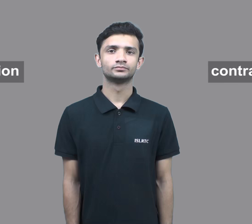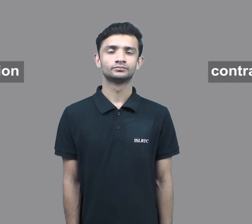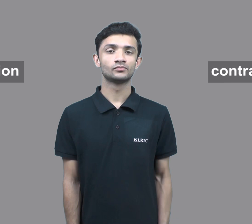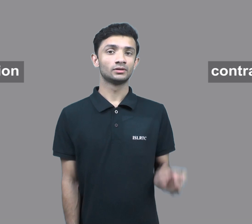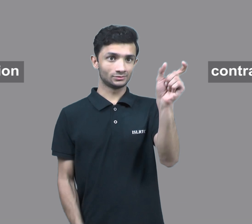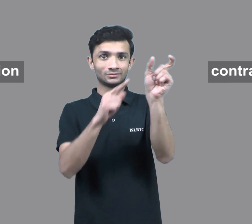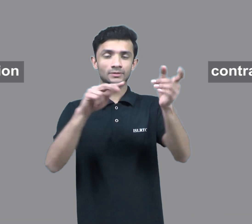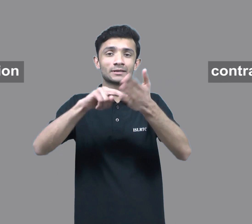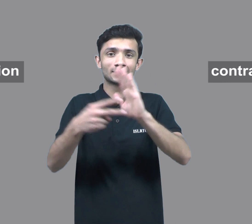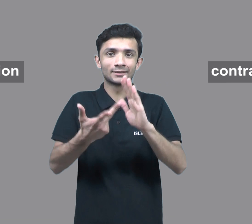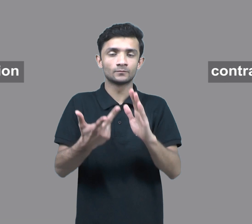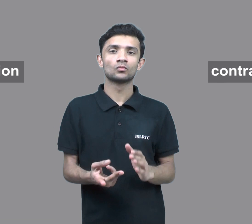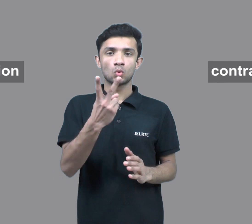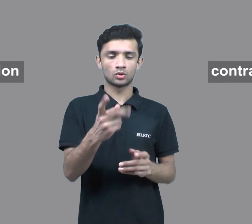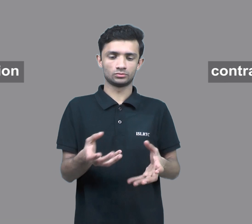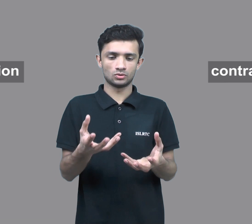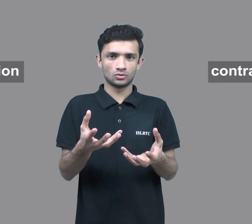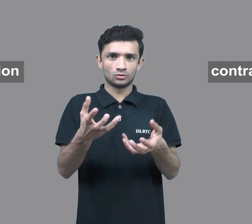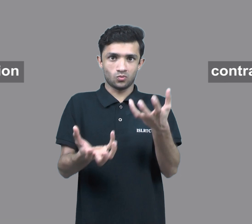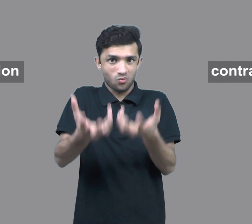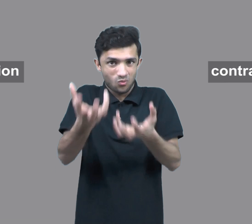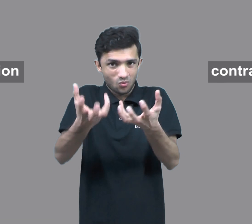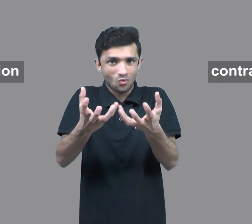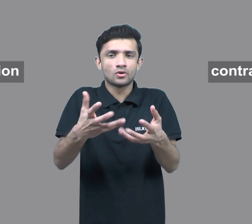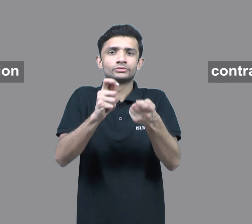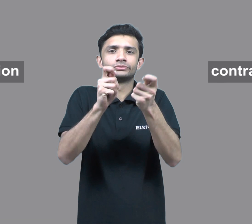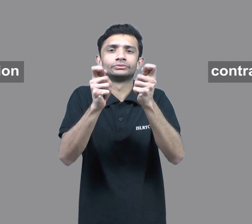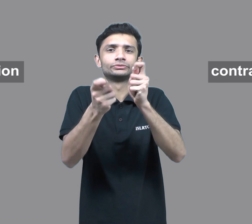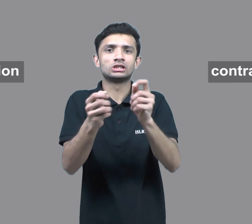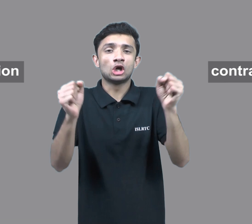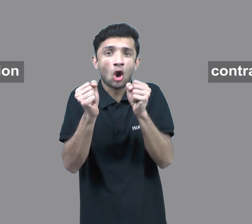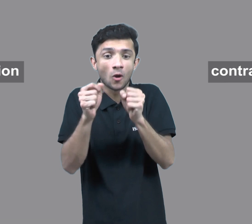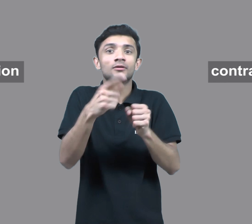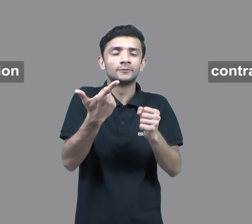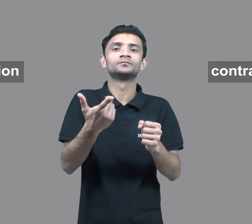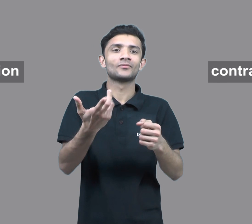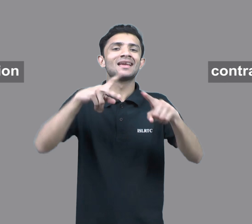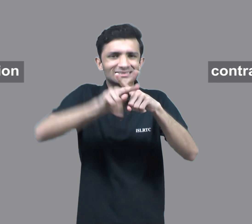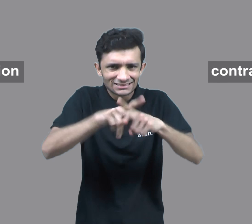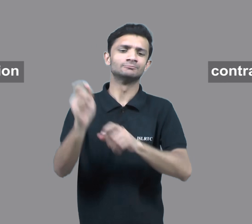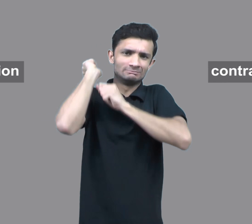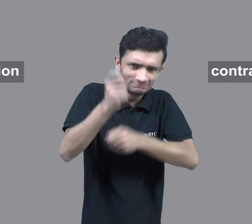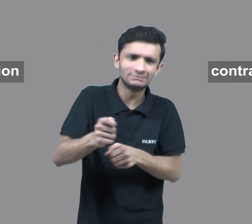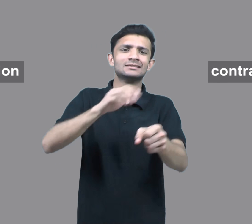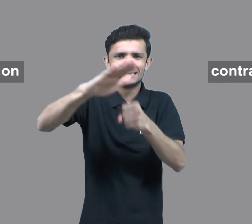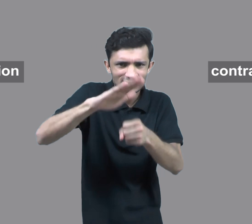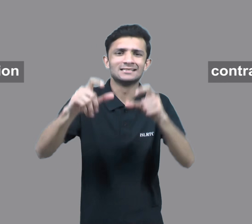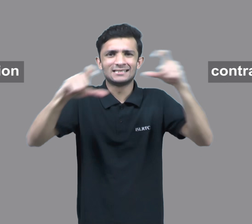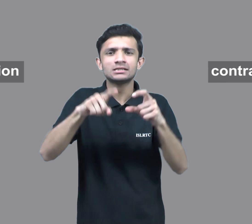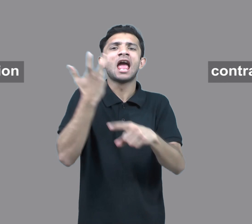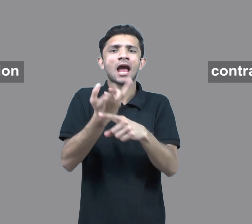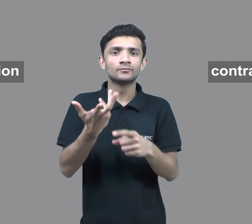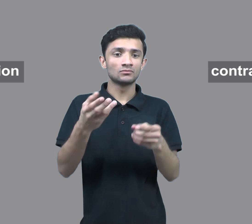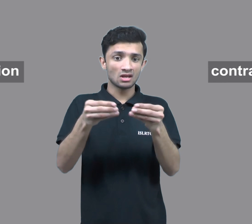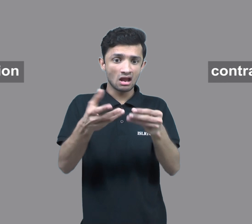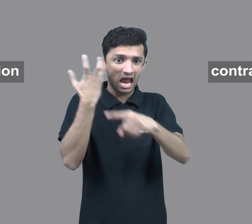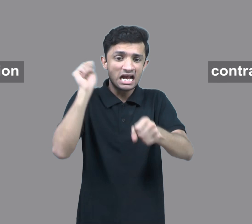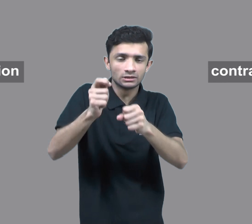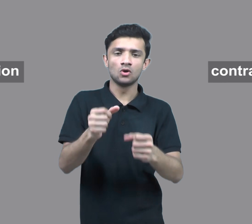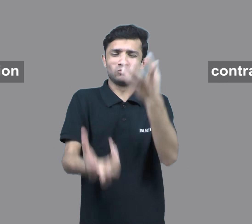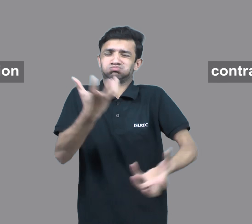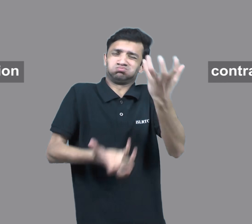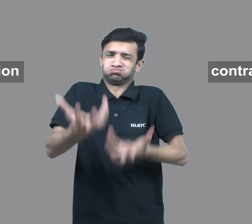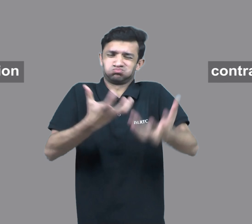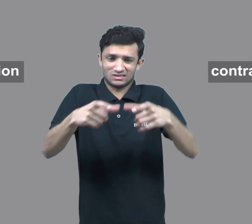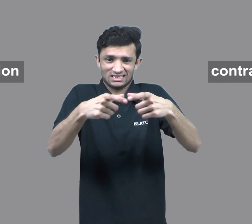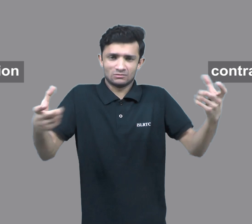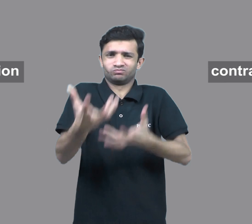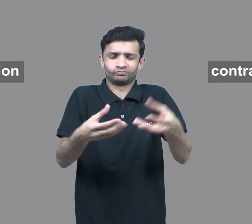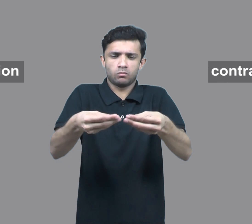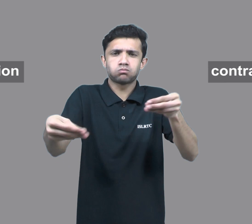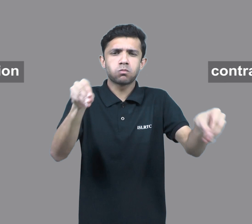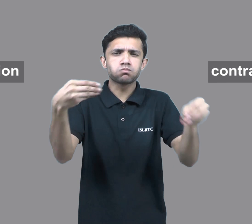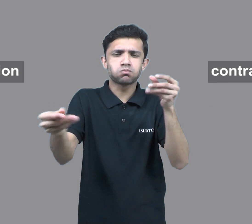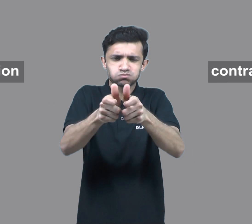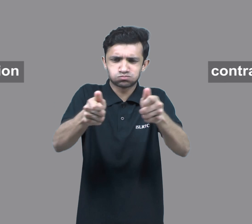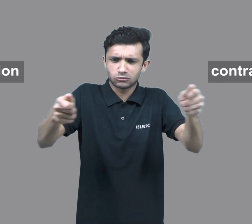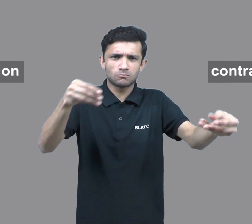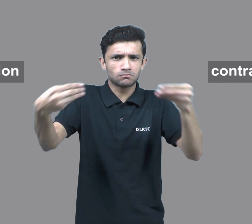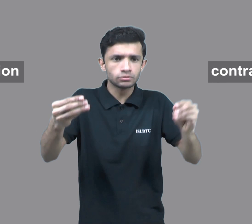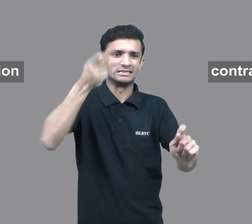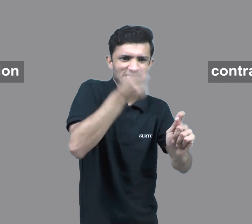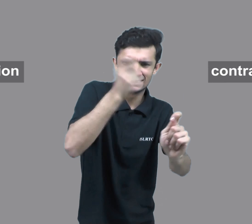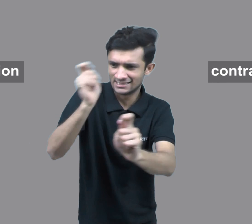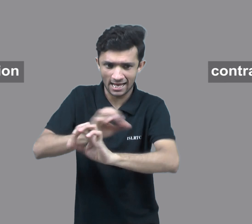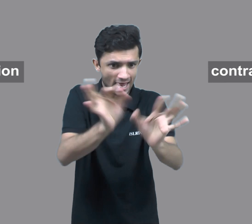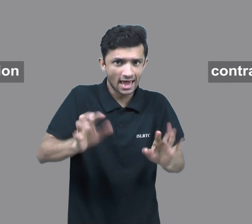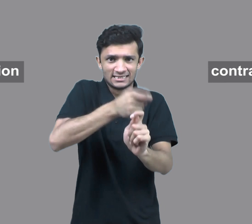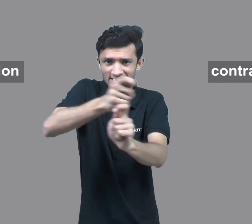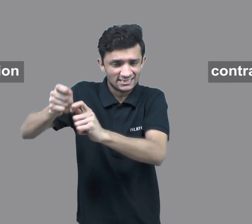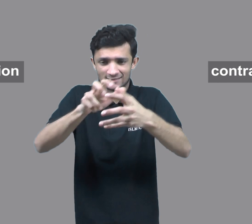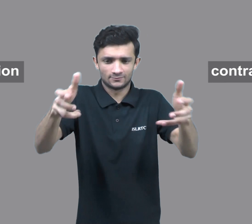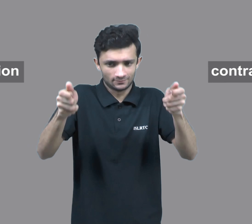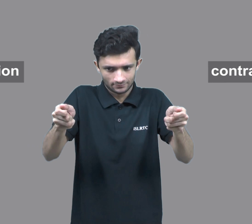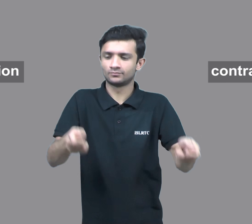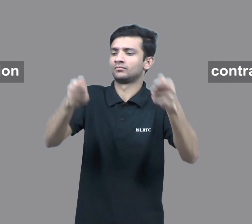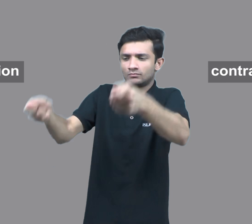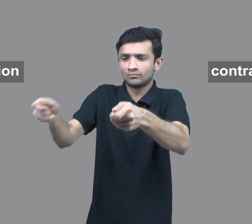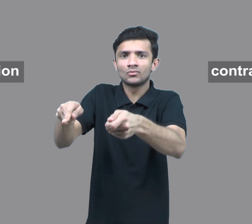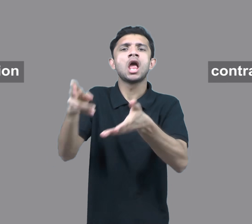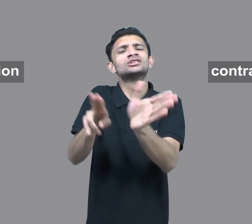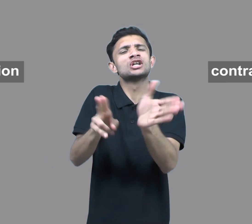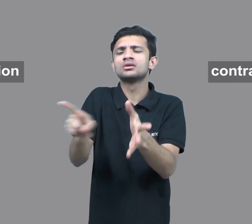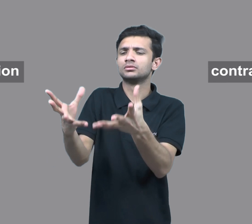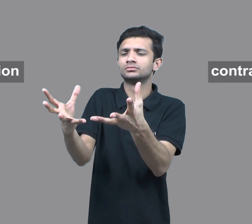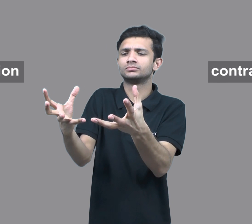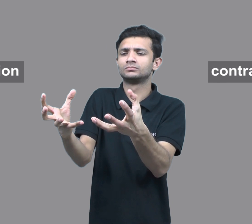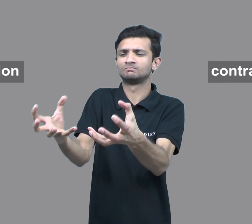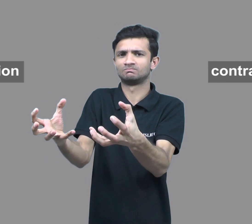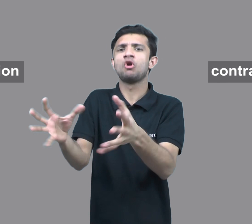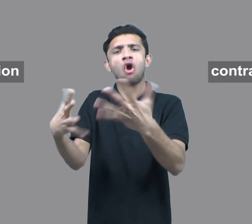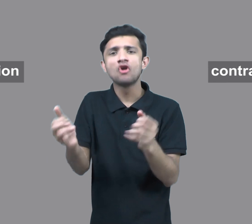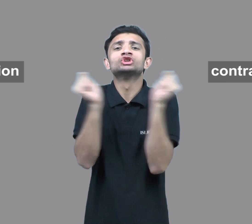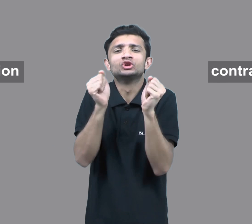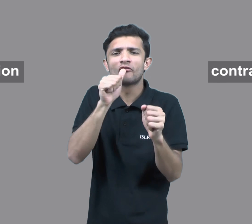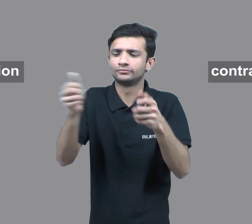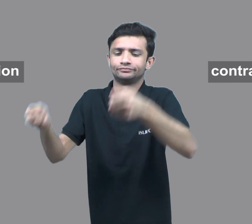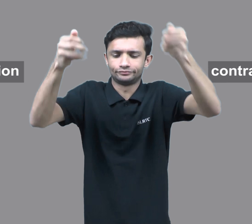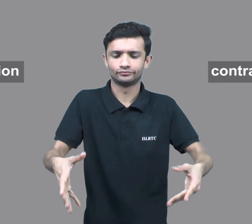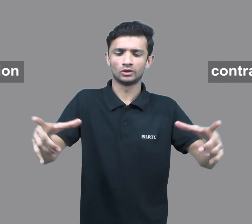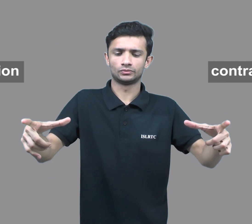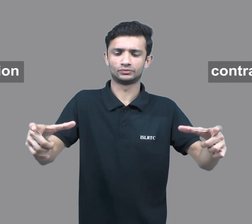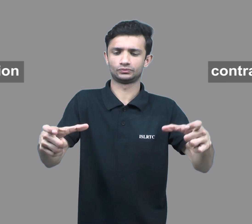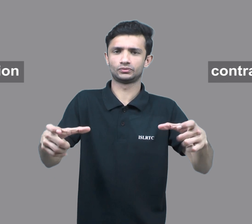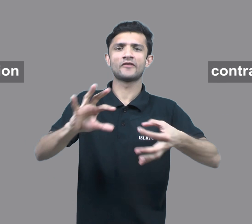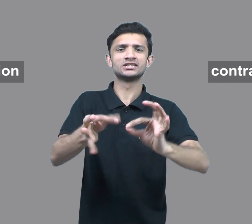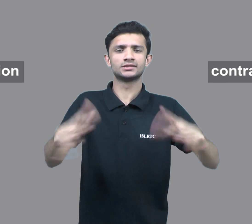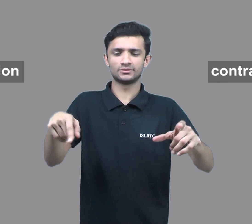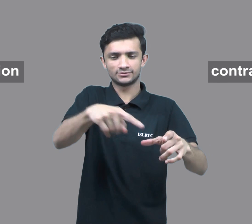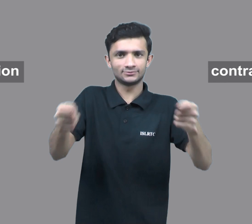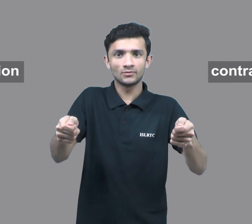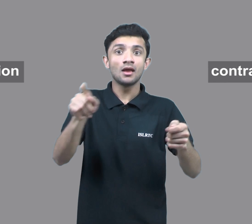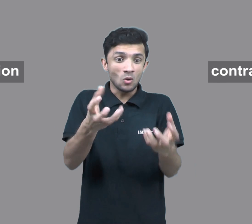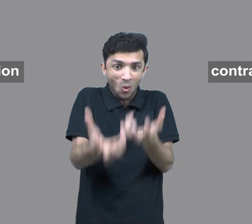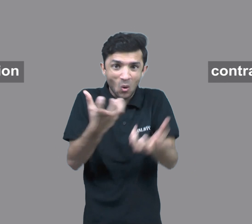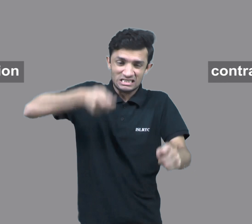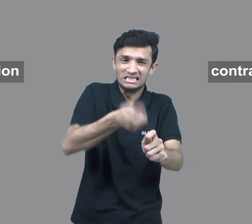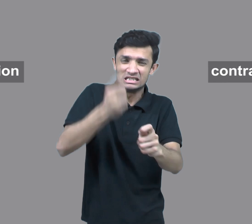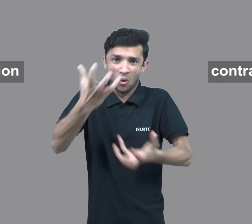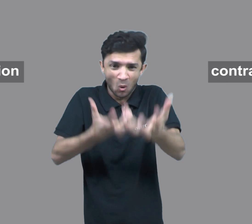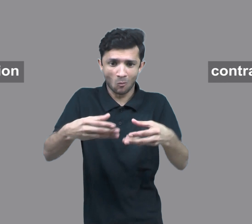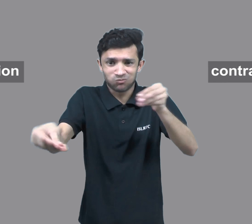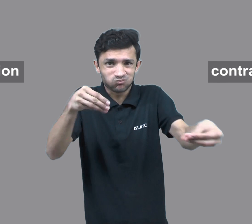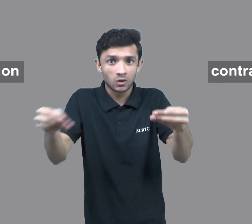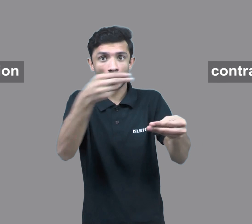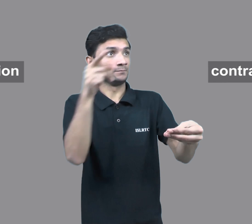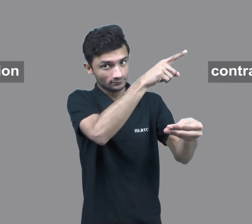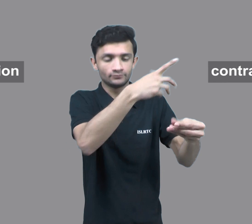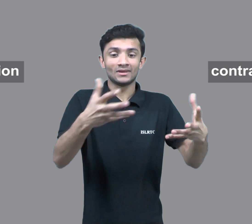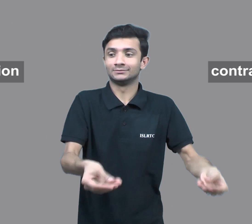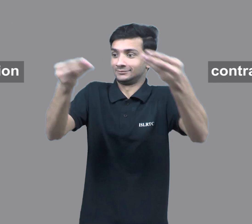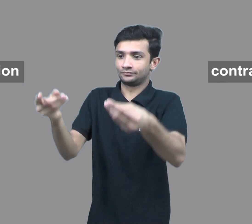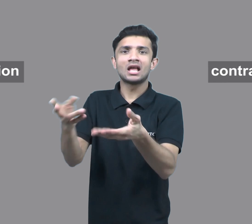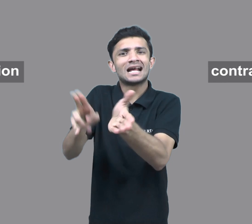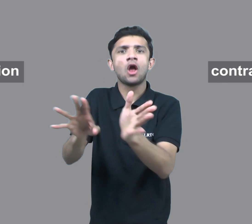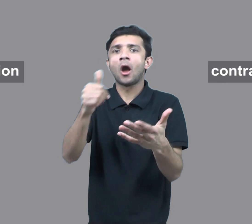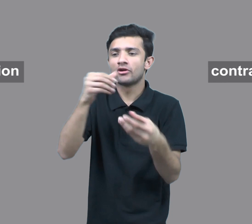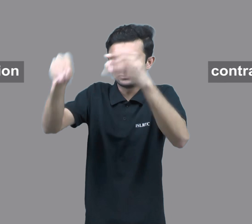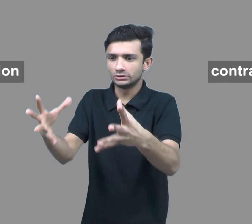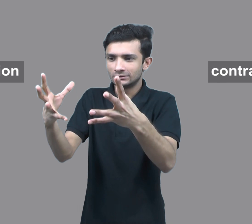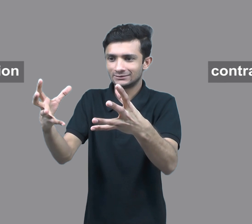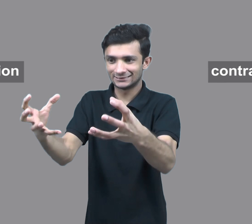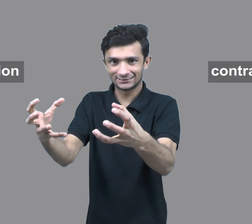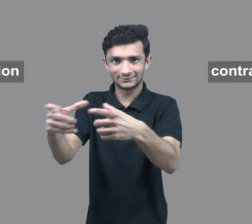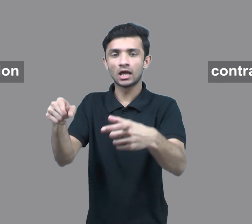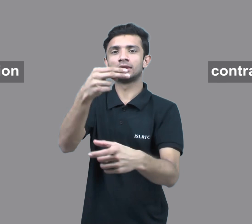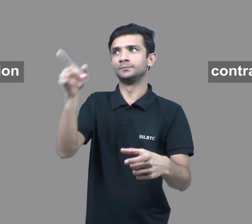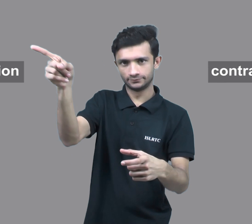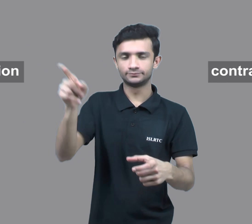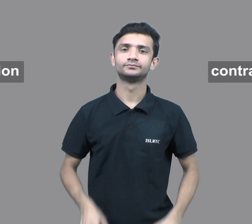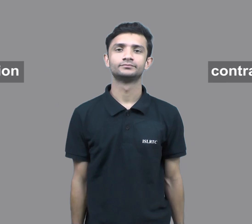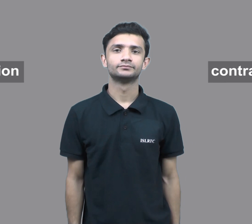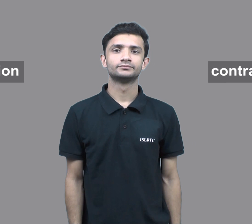Expansion And Contraction